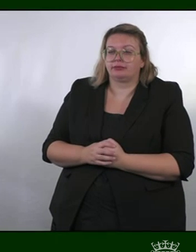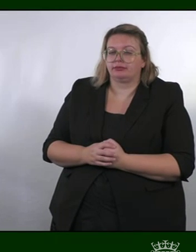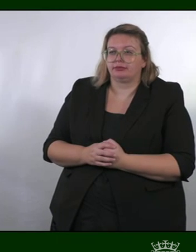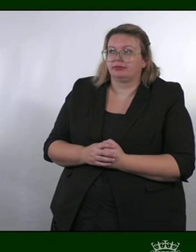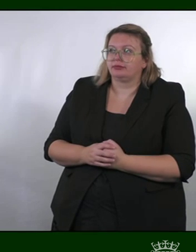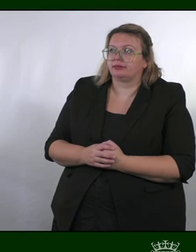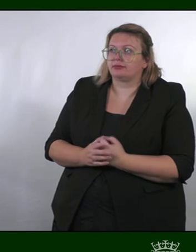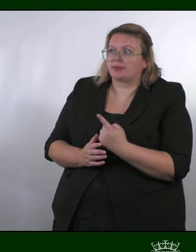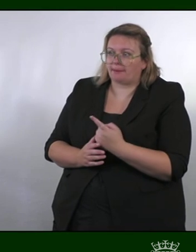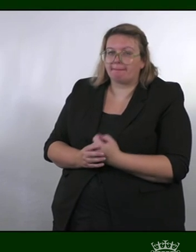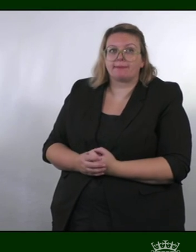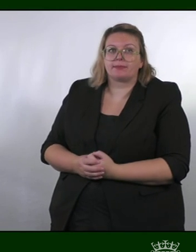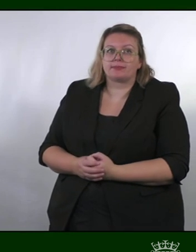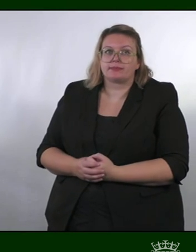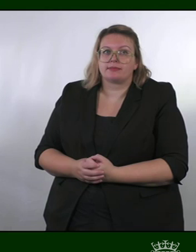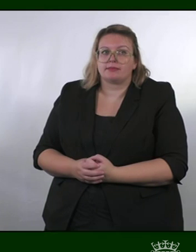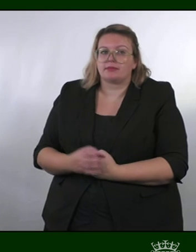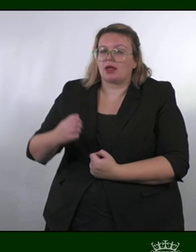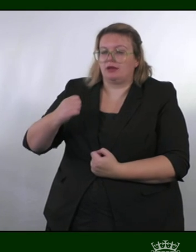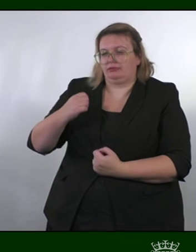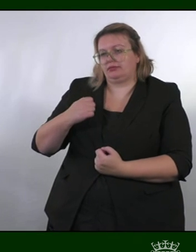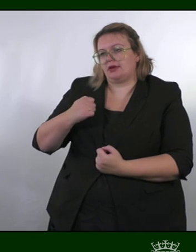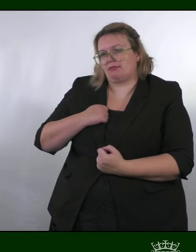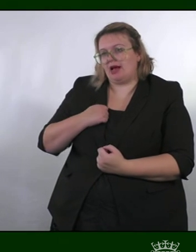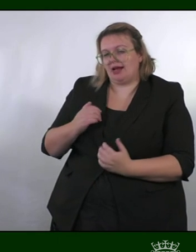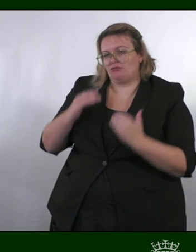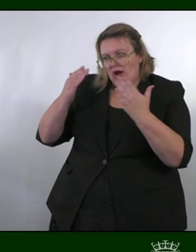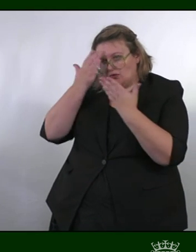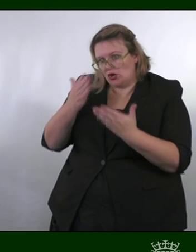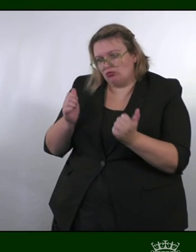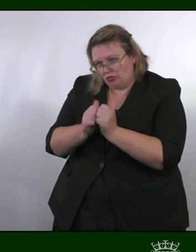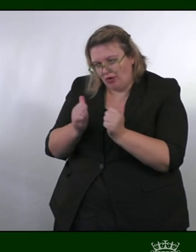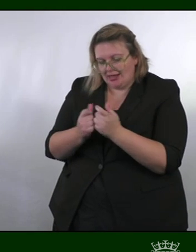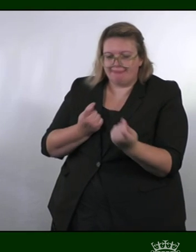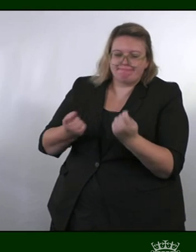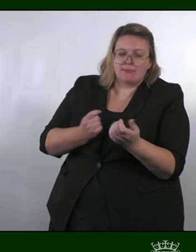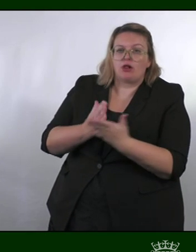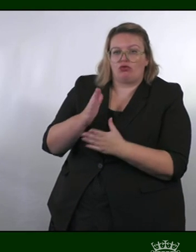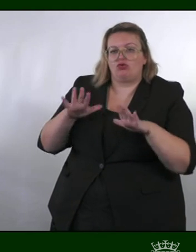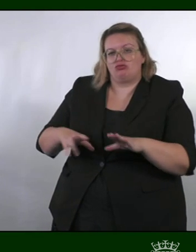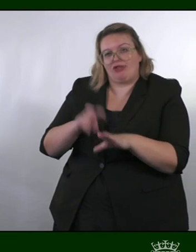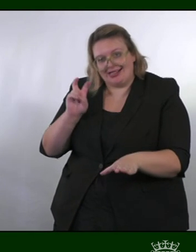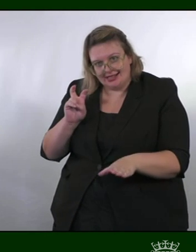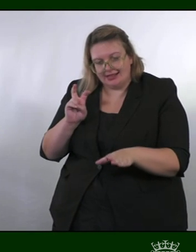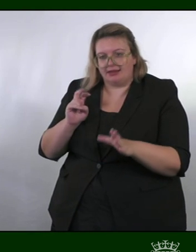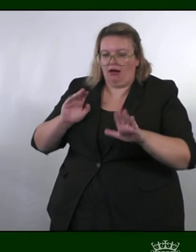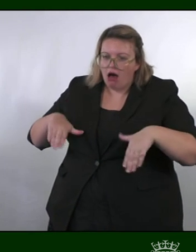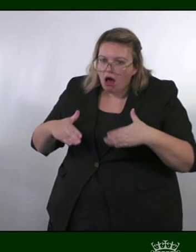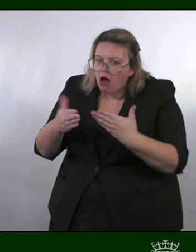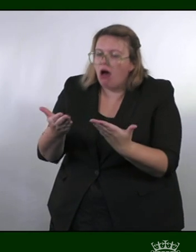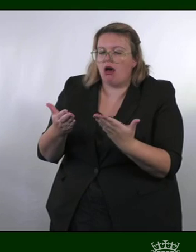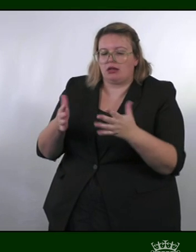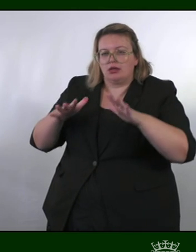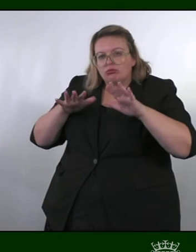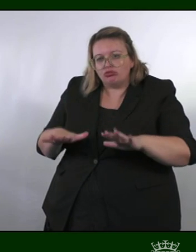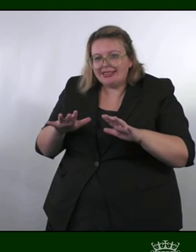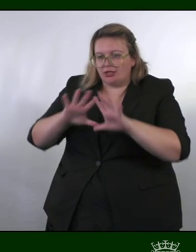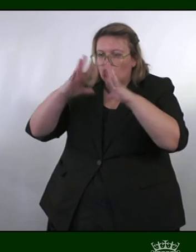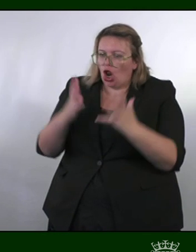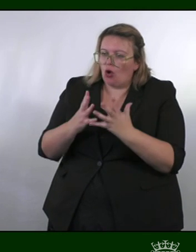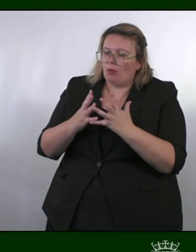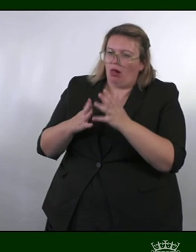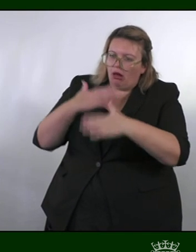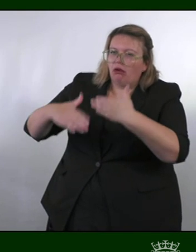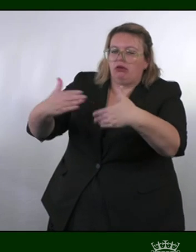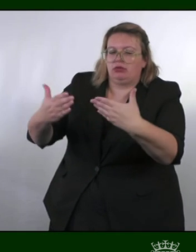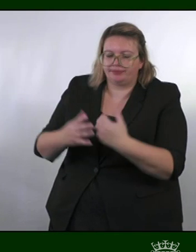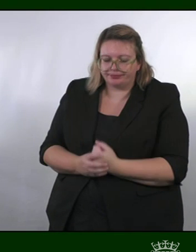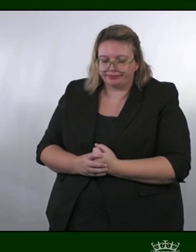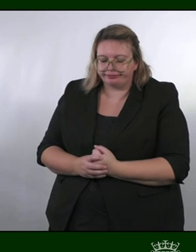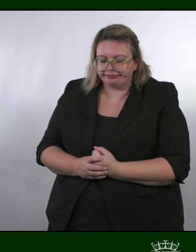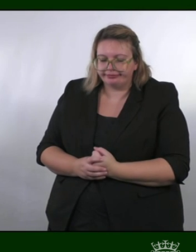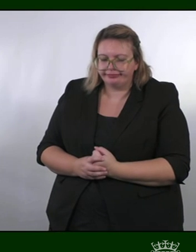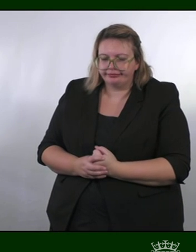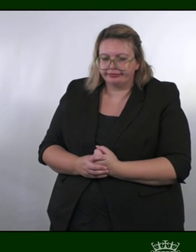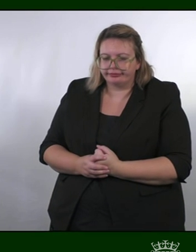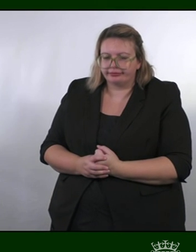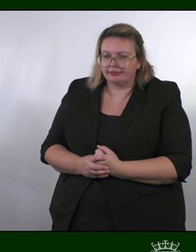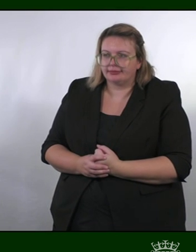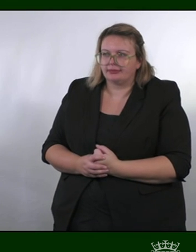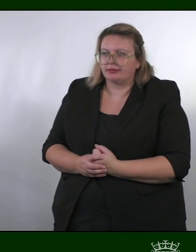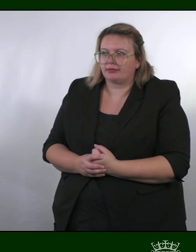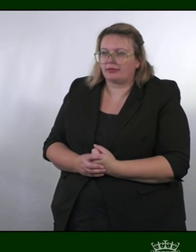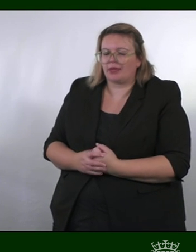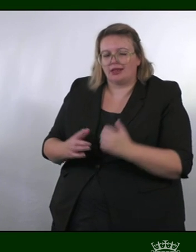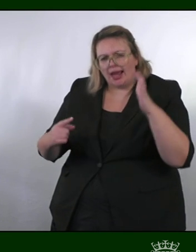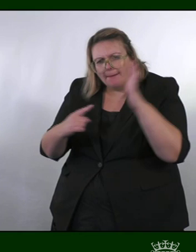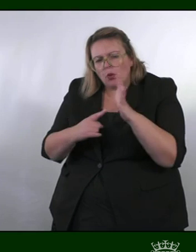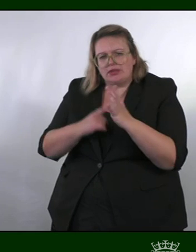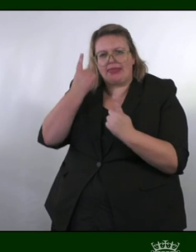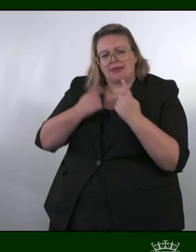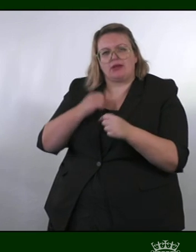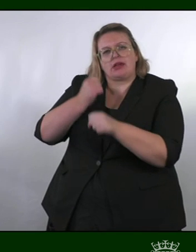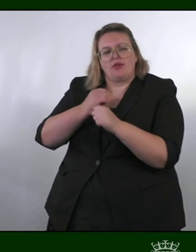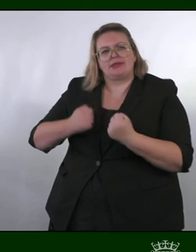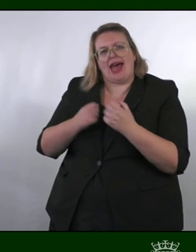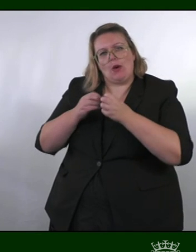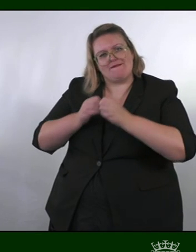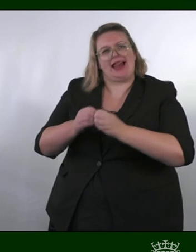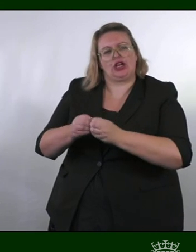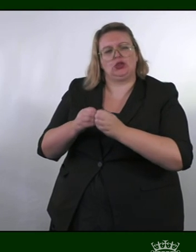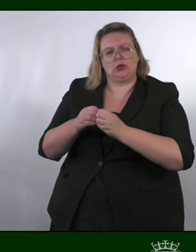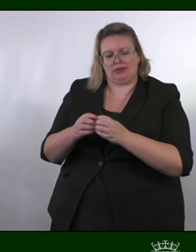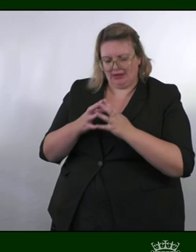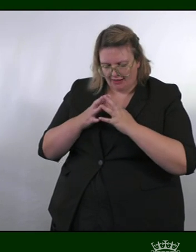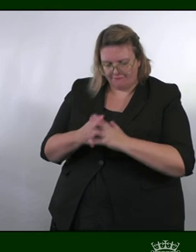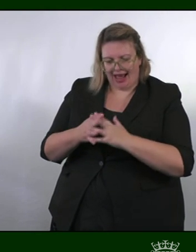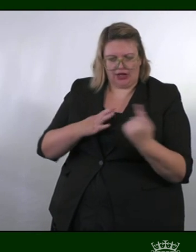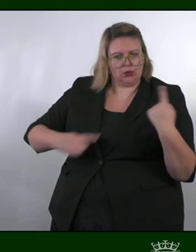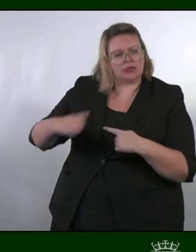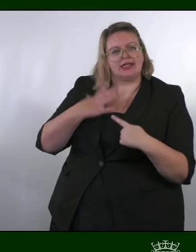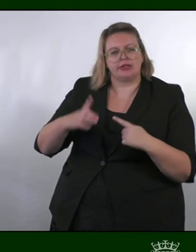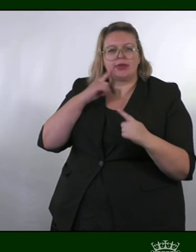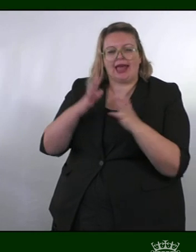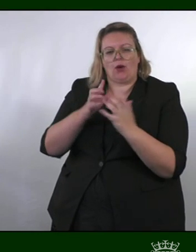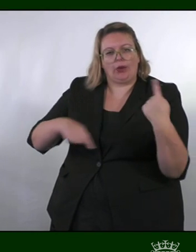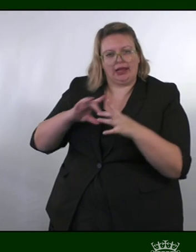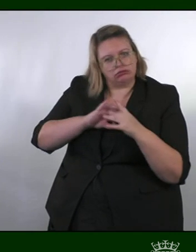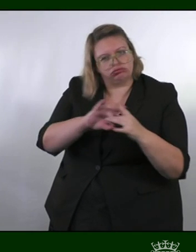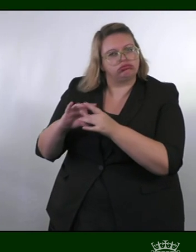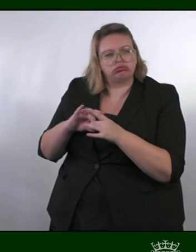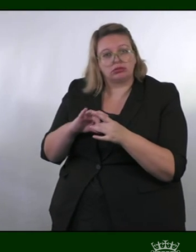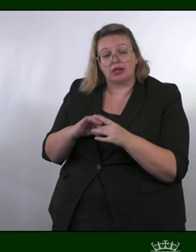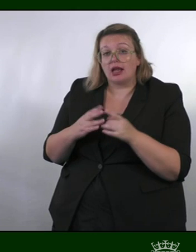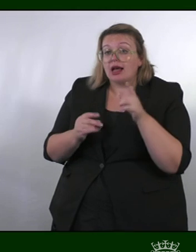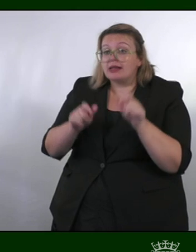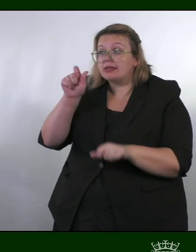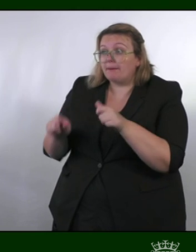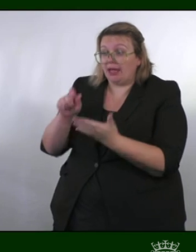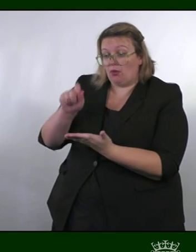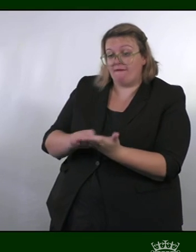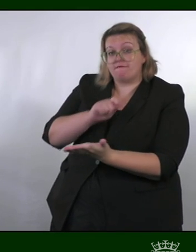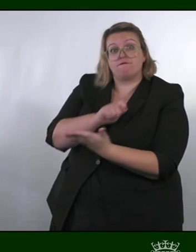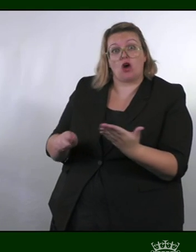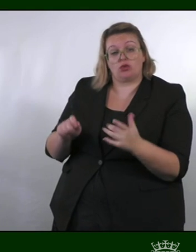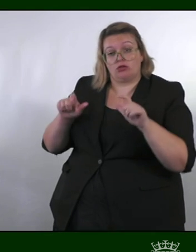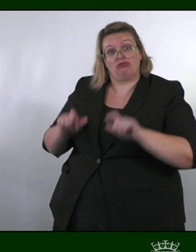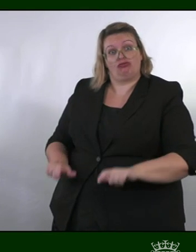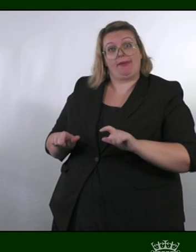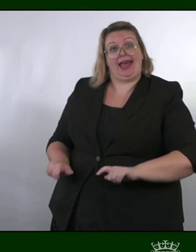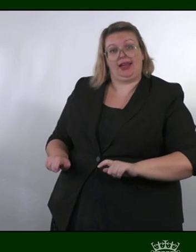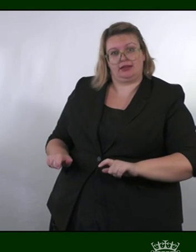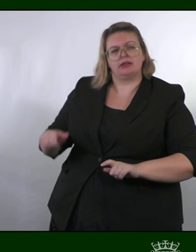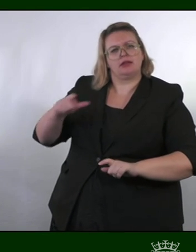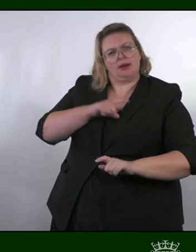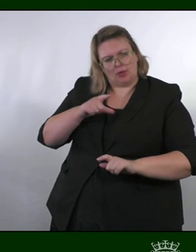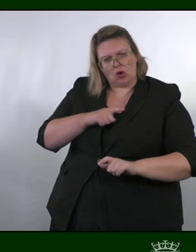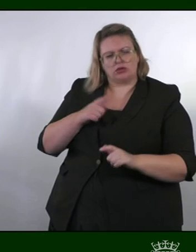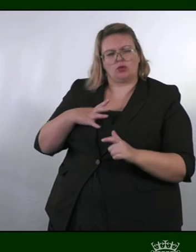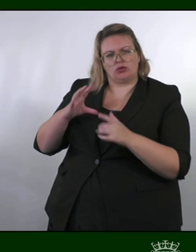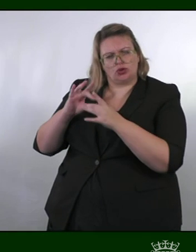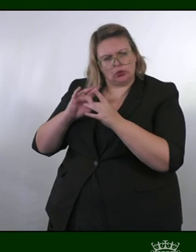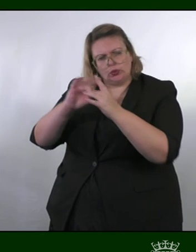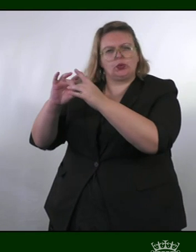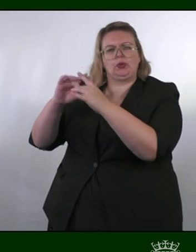As my right hon. Friend leads the country through Brexit and delivers global Britain, will he ensure that the values and policies of his Government to which he first gives consideration are those that will unite and bring our country together, and make all those who voted remain for what they thought were the internationalist values of the European Union proud again of their